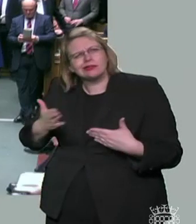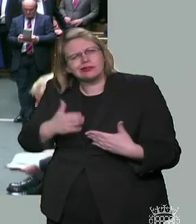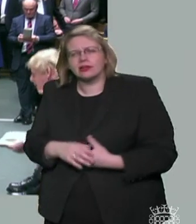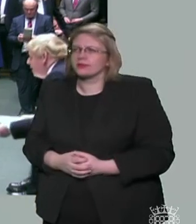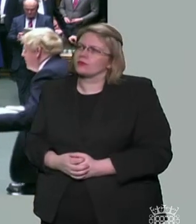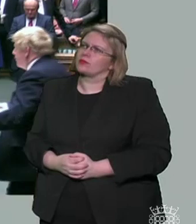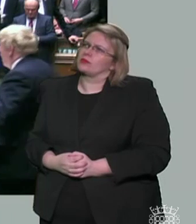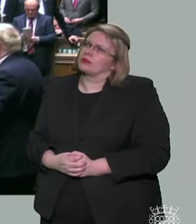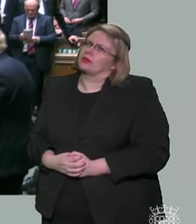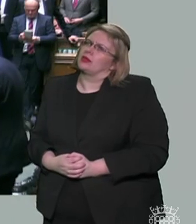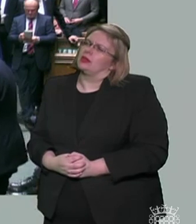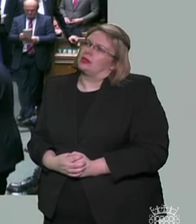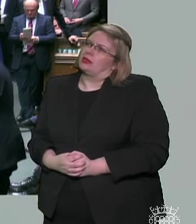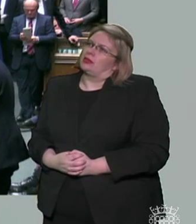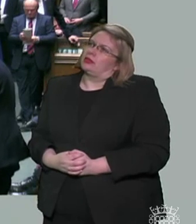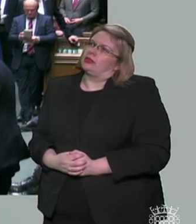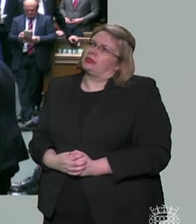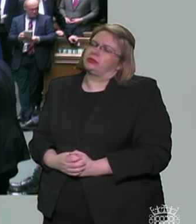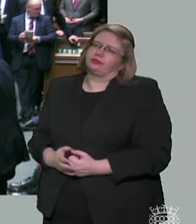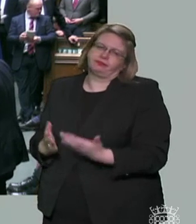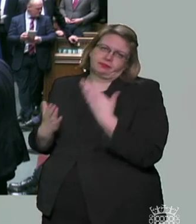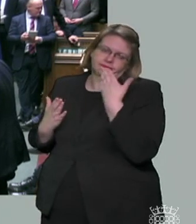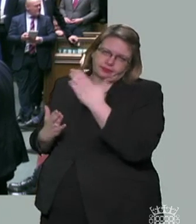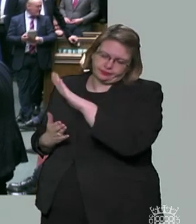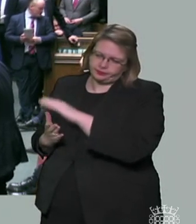I thank the honourable Gentleman.